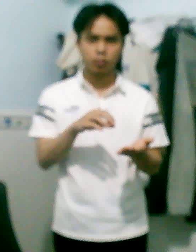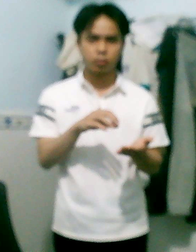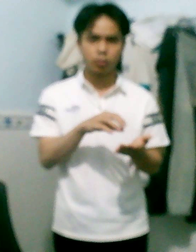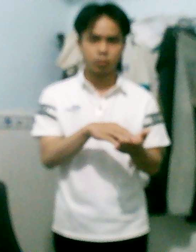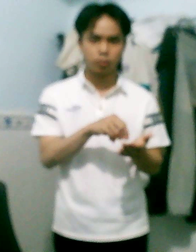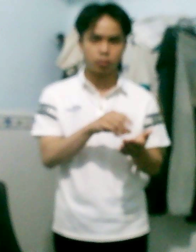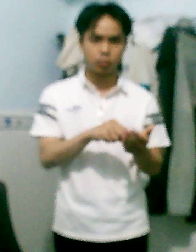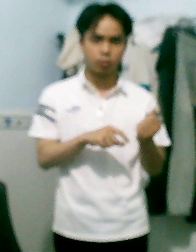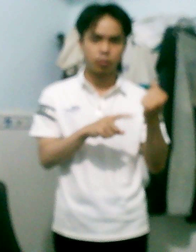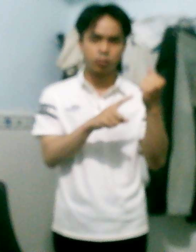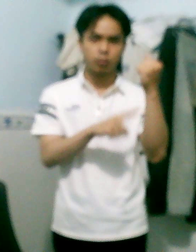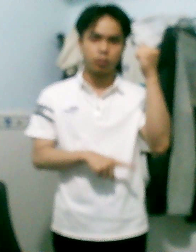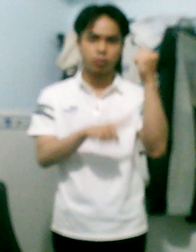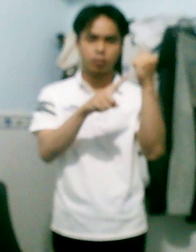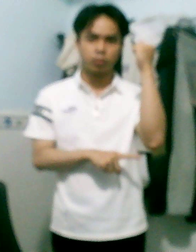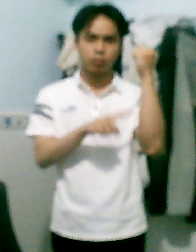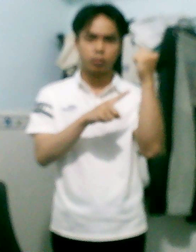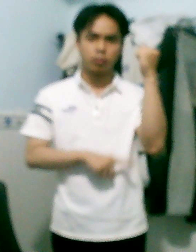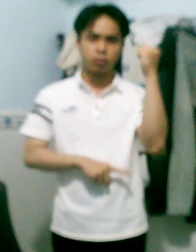tieng viet